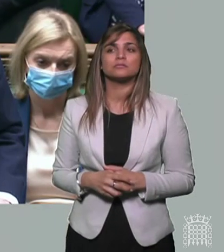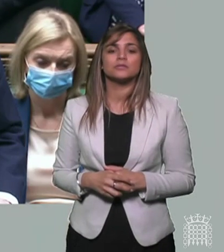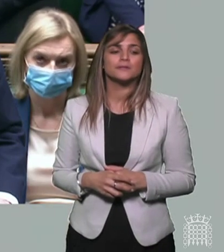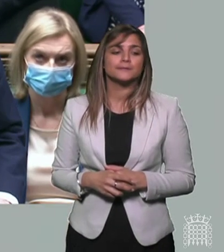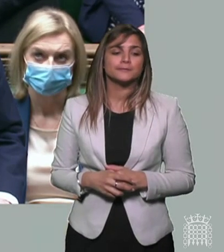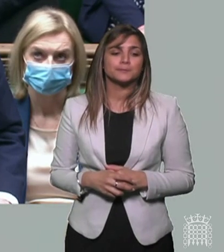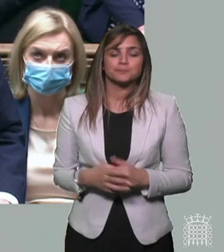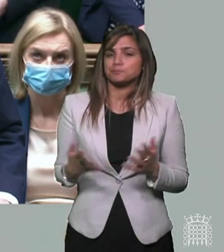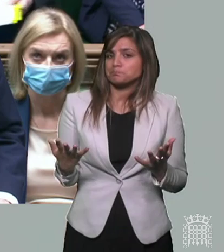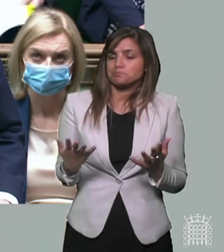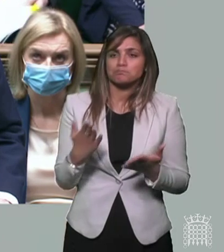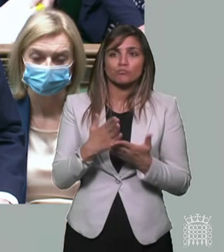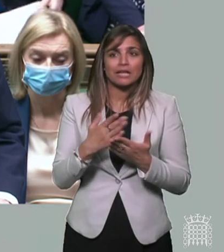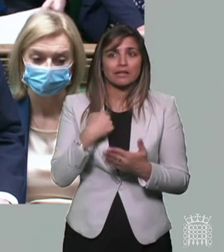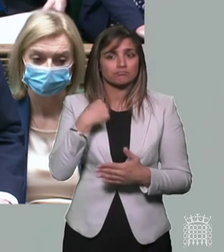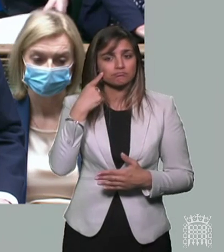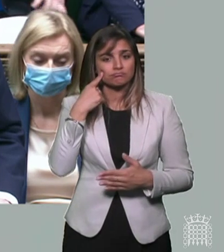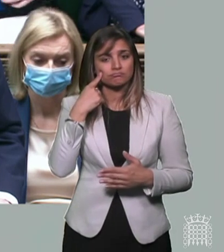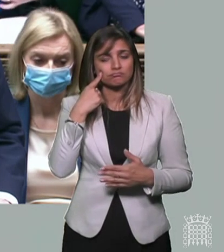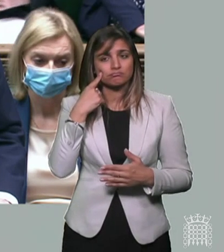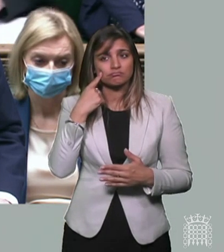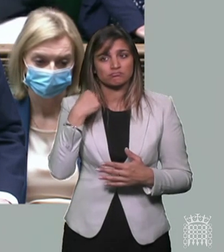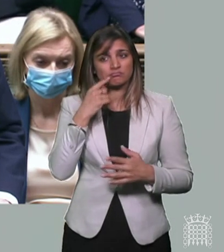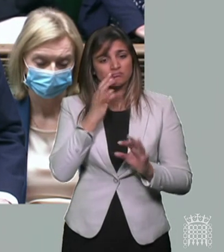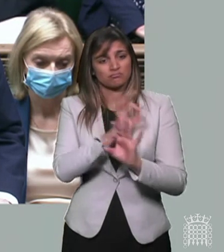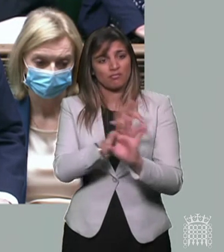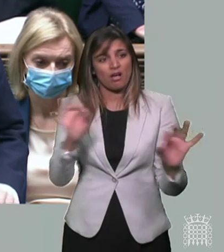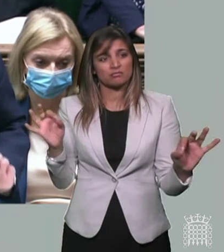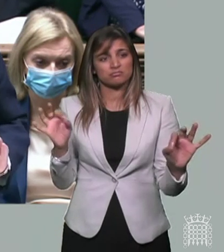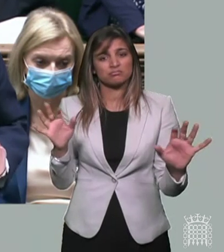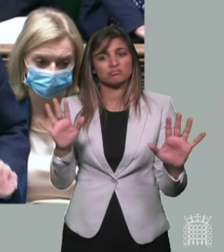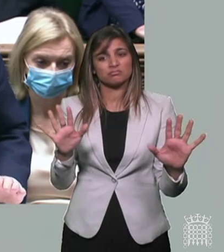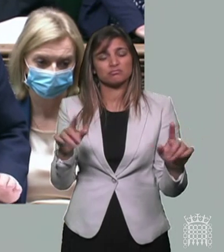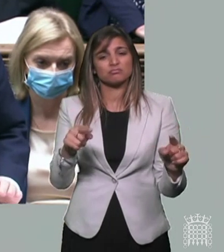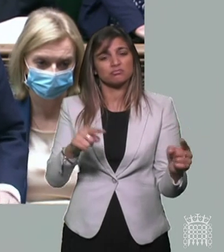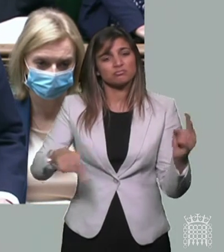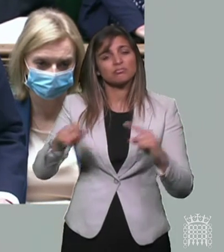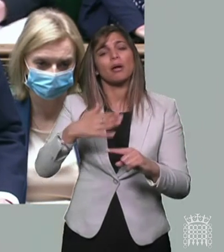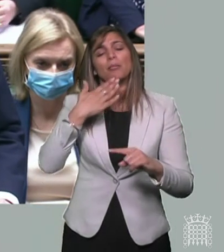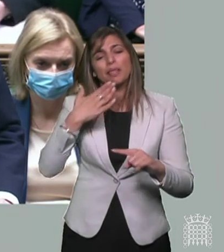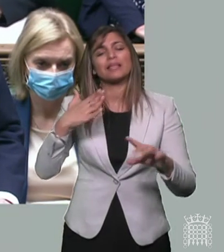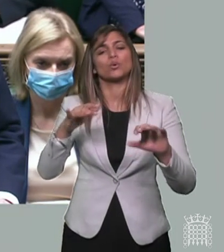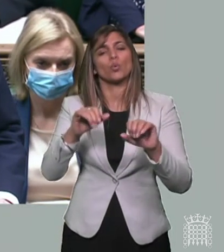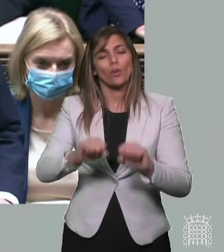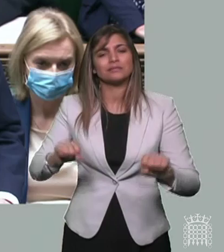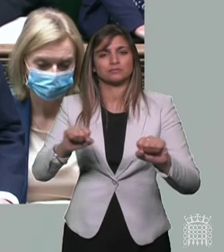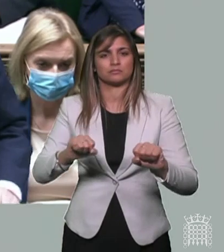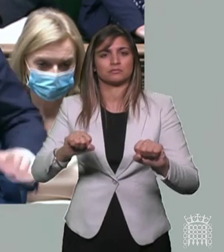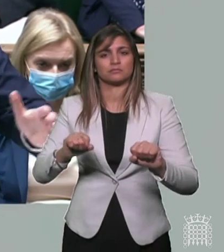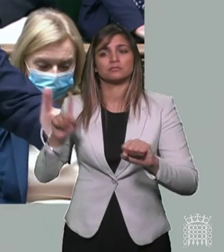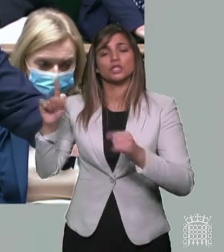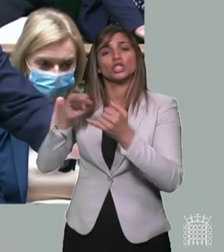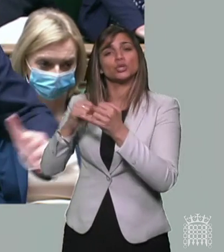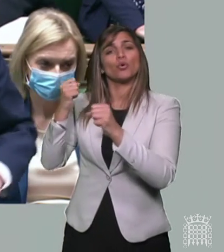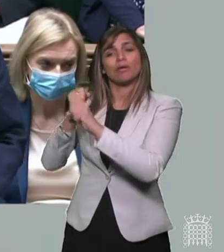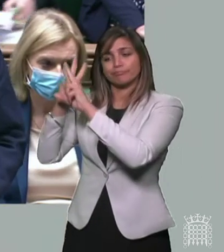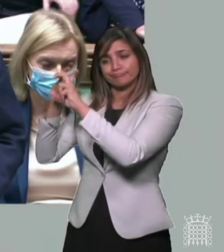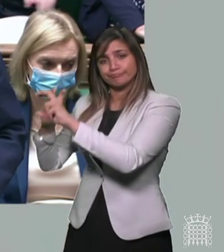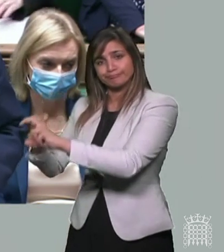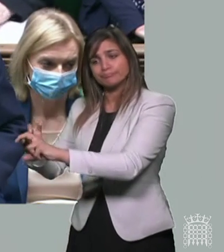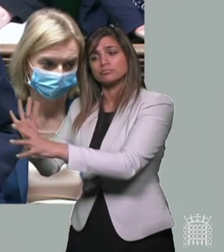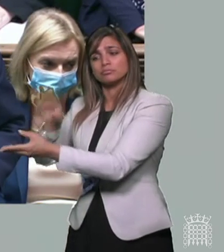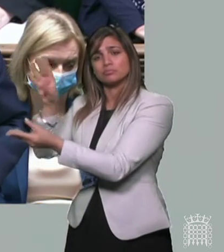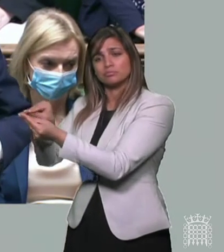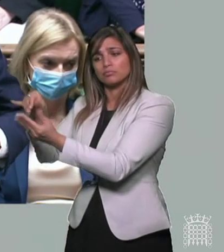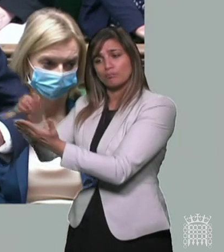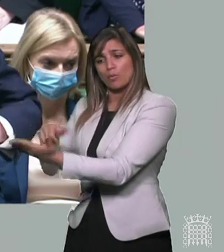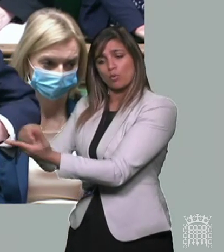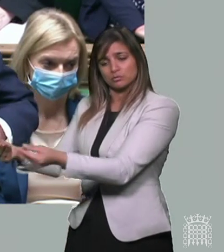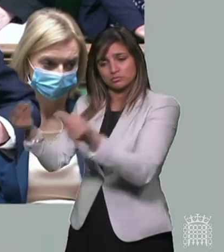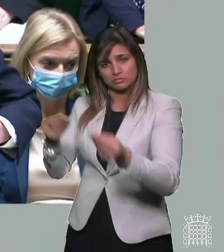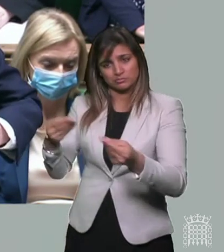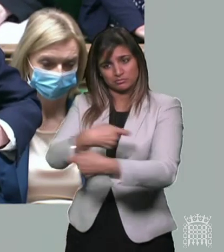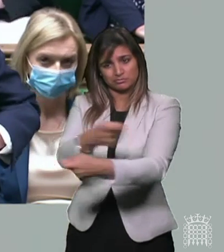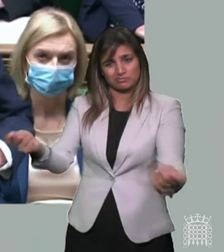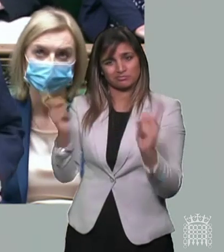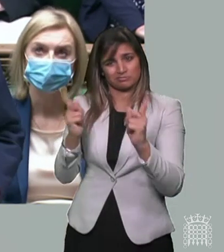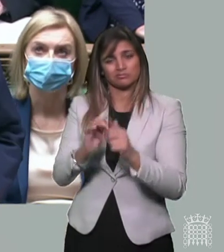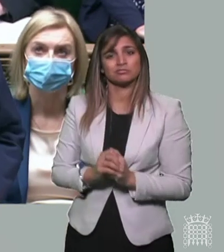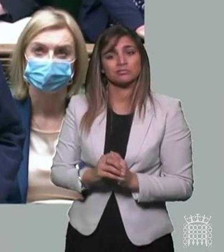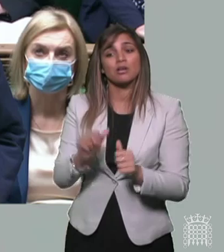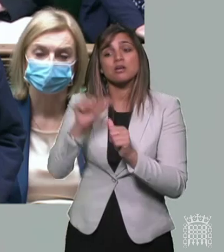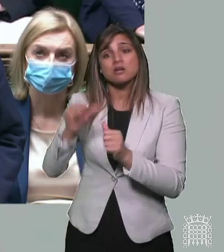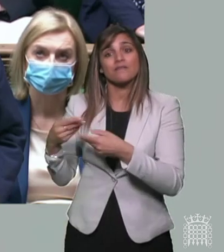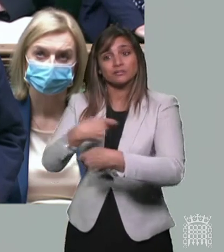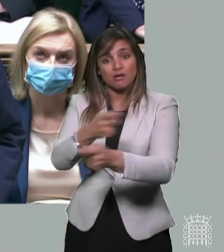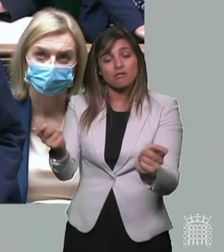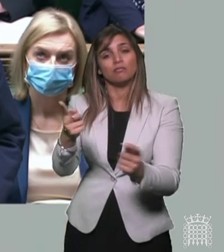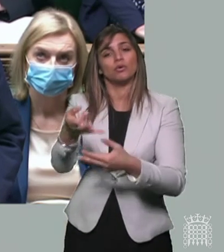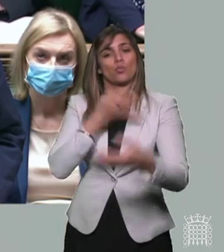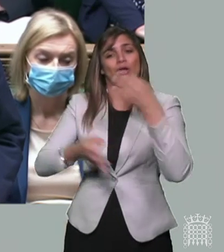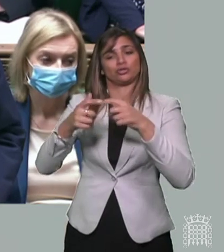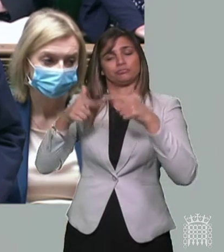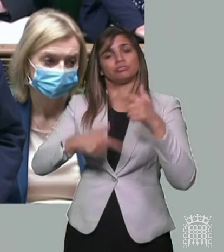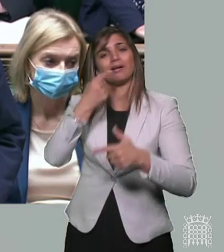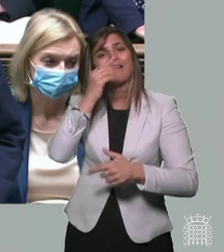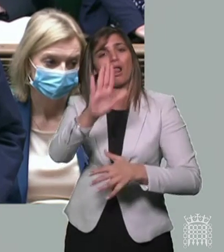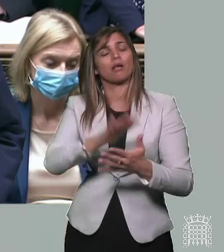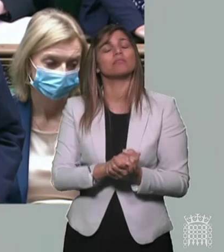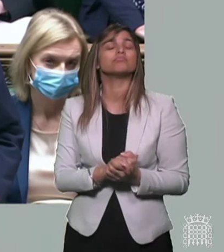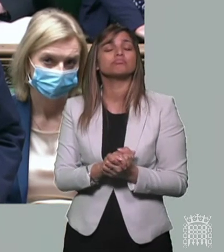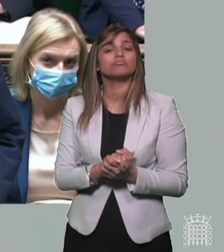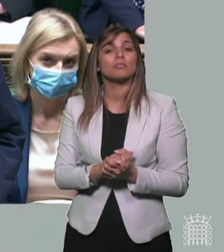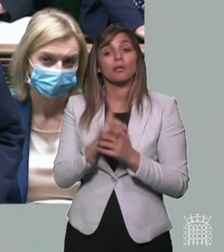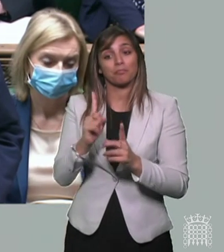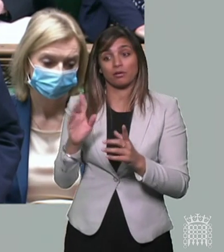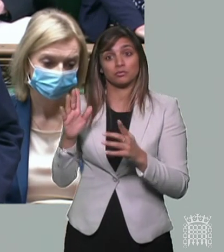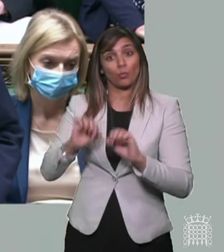I really think, with all humility, I must ask him to wait for the result of the inquiry, when he will have abundant opportunity to question me again and to make his party political points again.